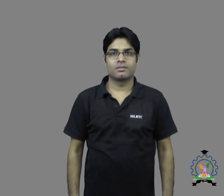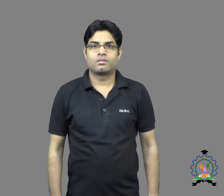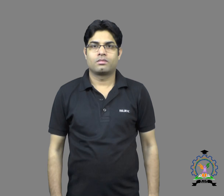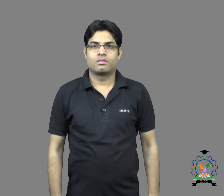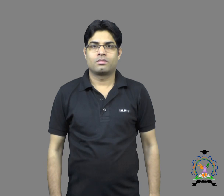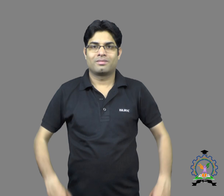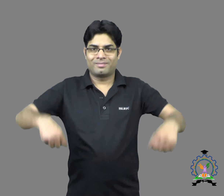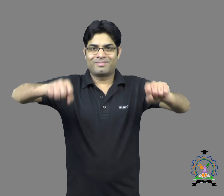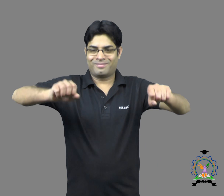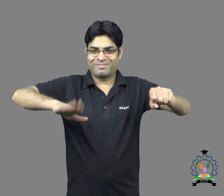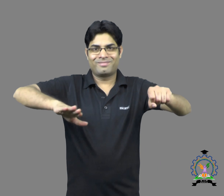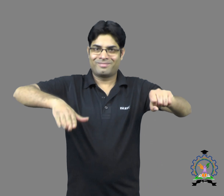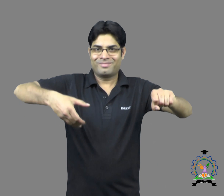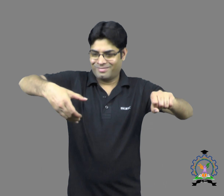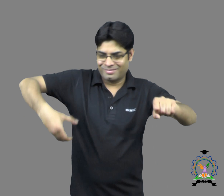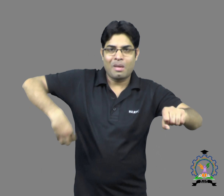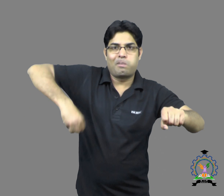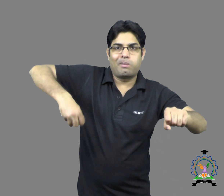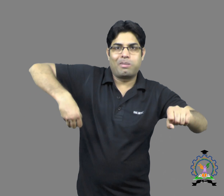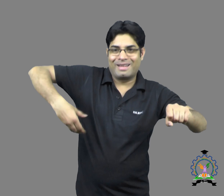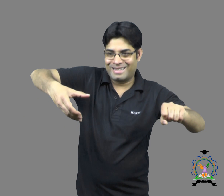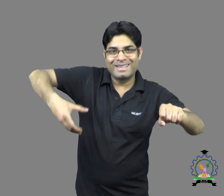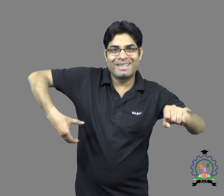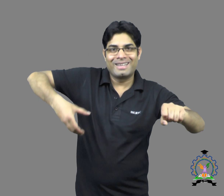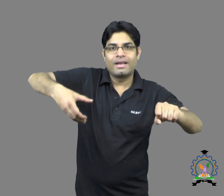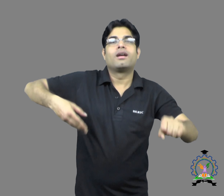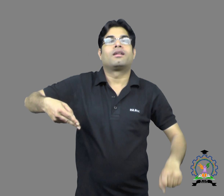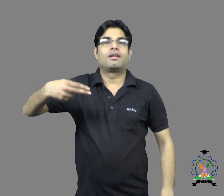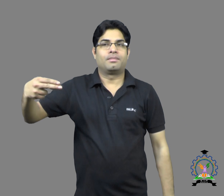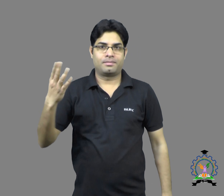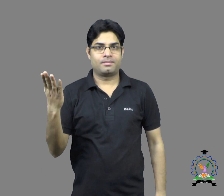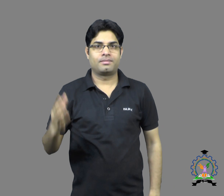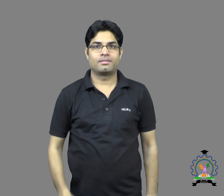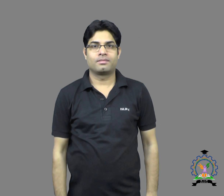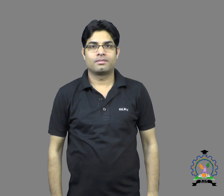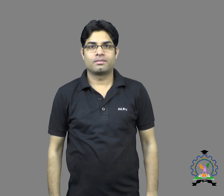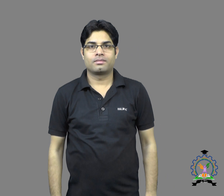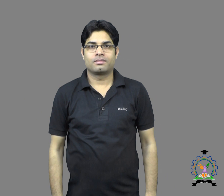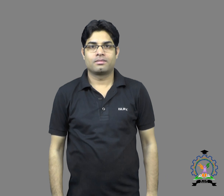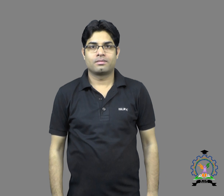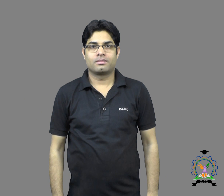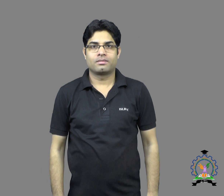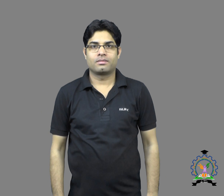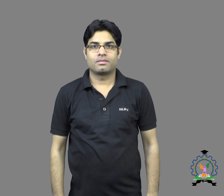Bike Silencer Pipe